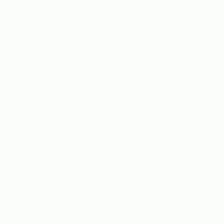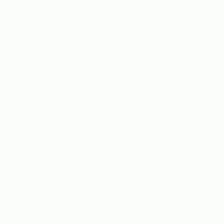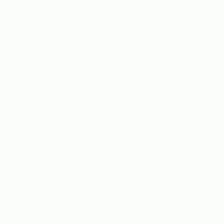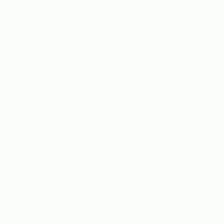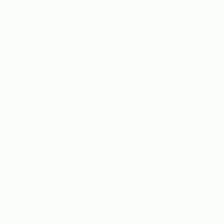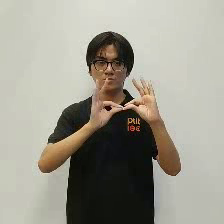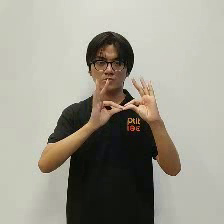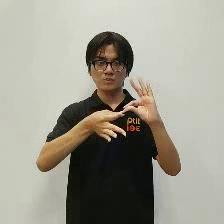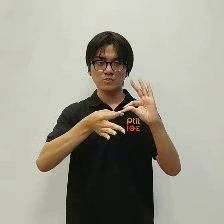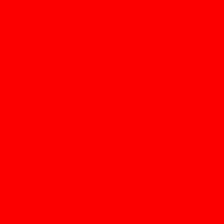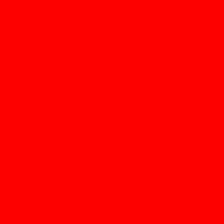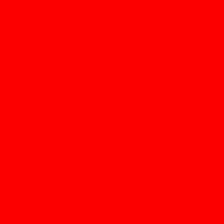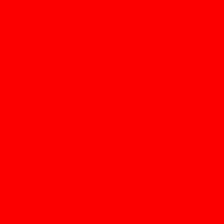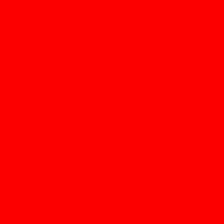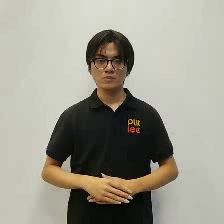Rau